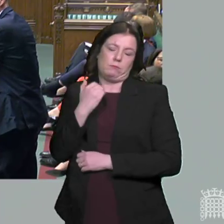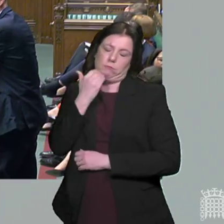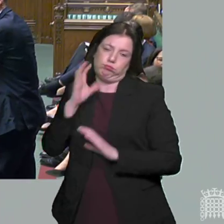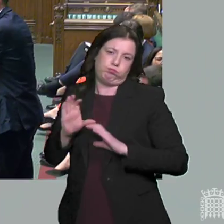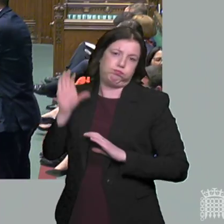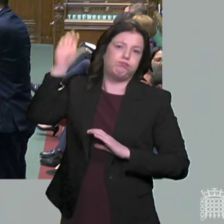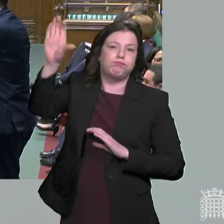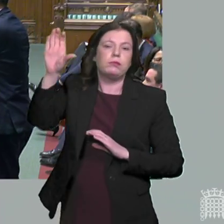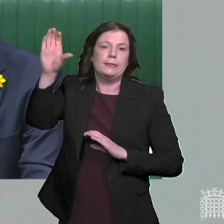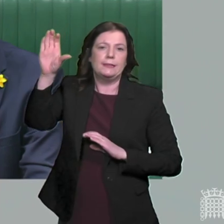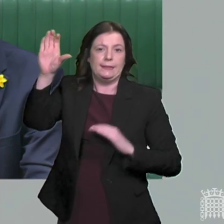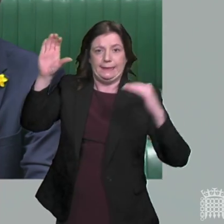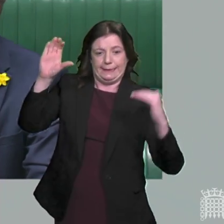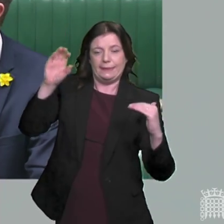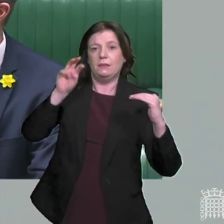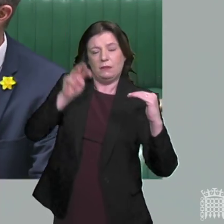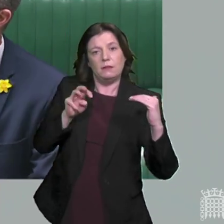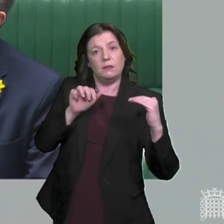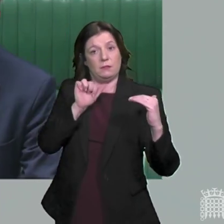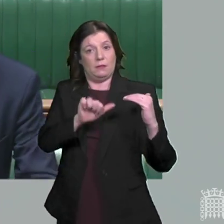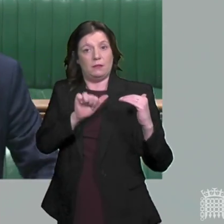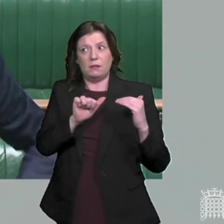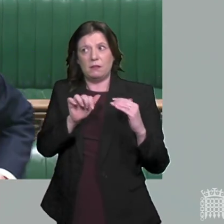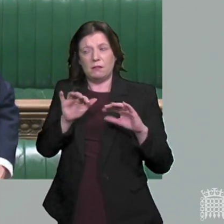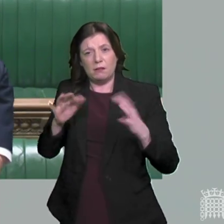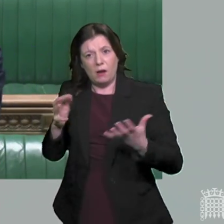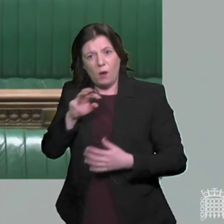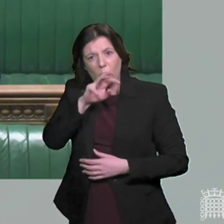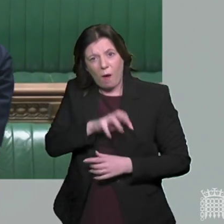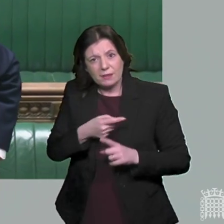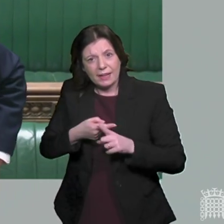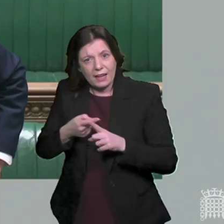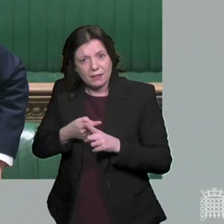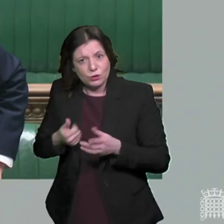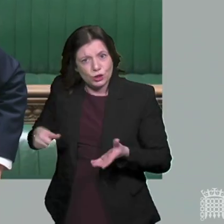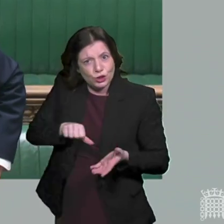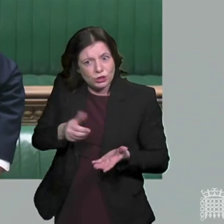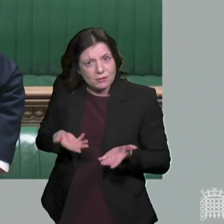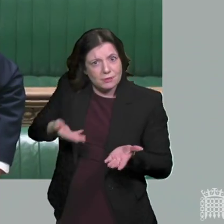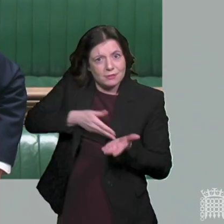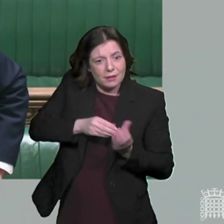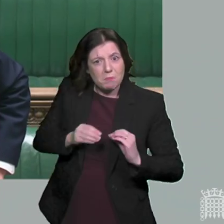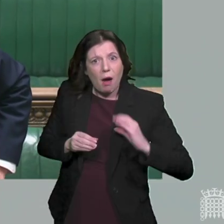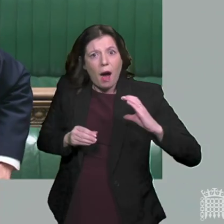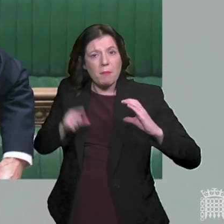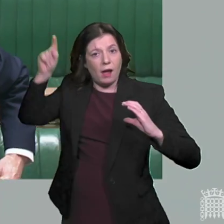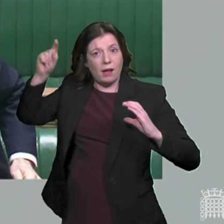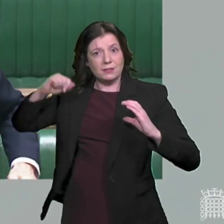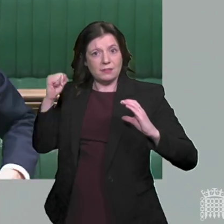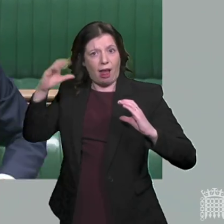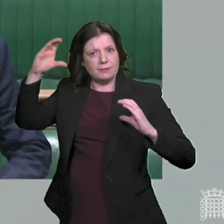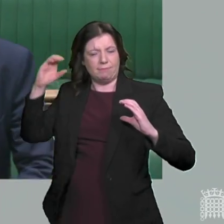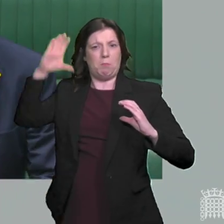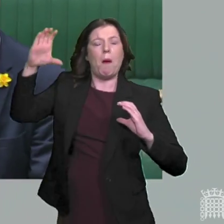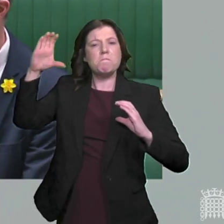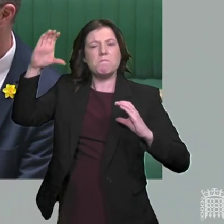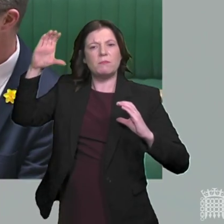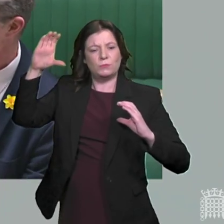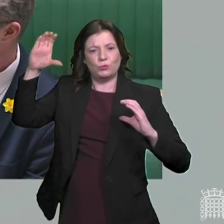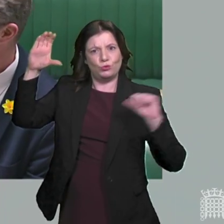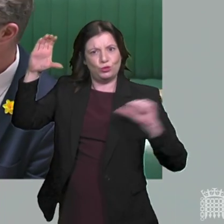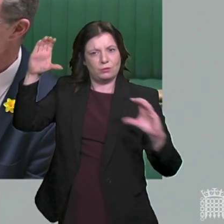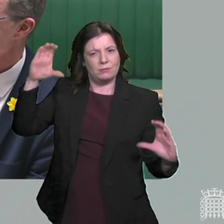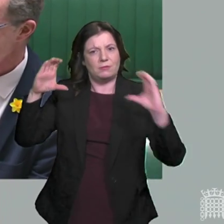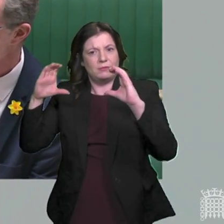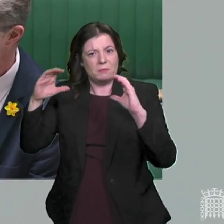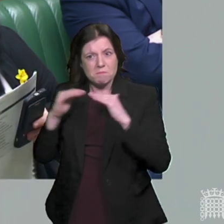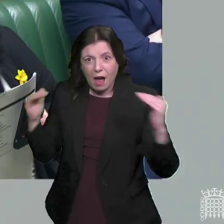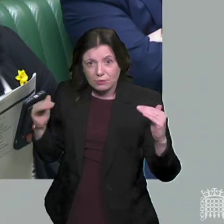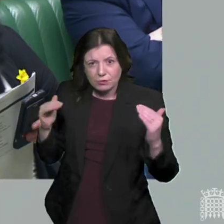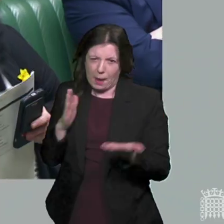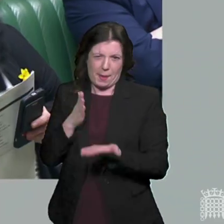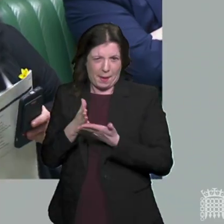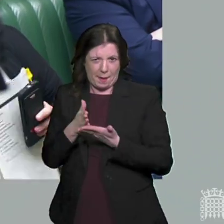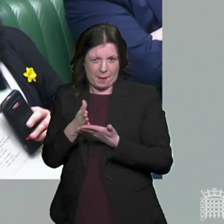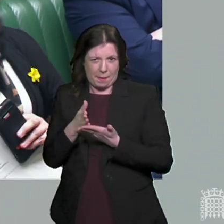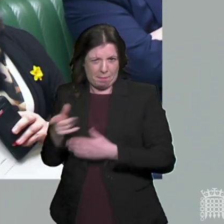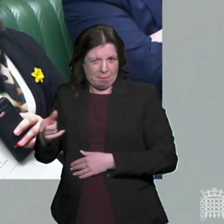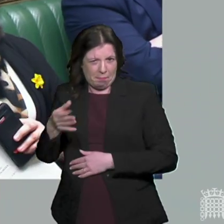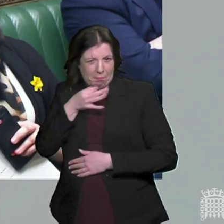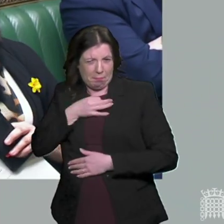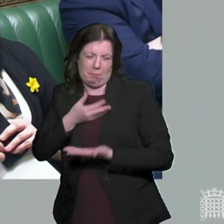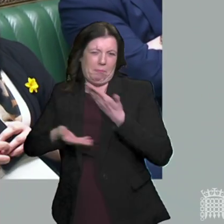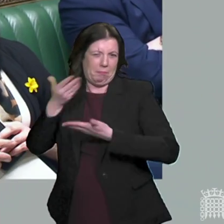She seems to be making an argument that Wales and England should receive more money per head than Scotland does at the moment and that she would be happy with that: I doubt it very much.